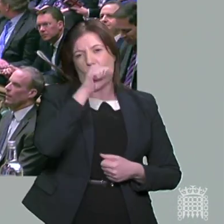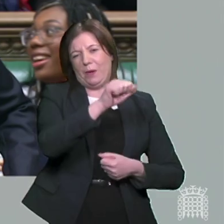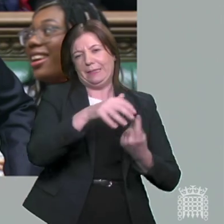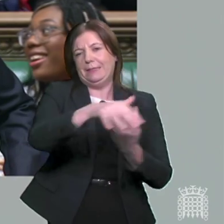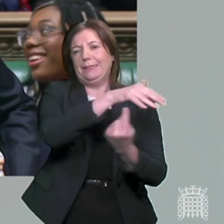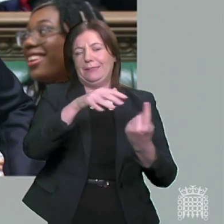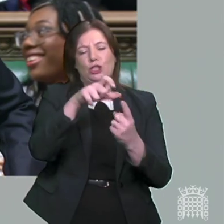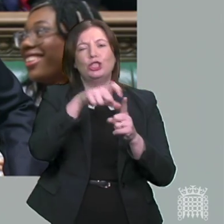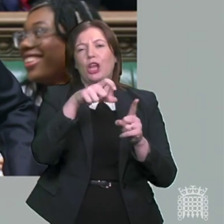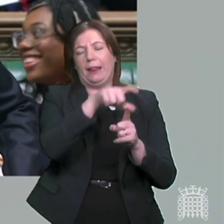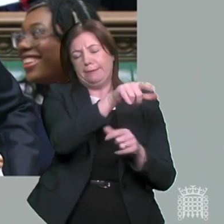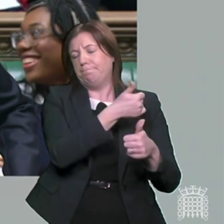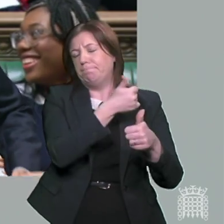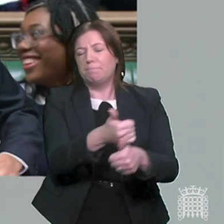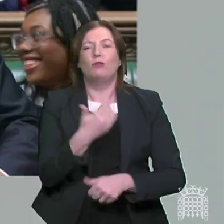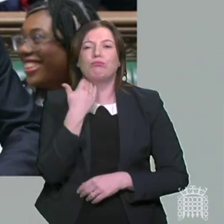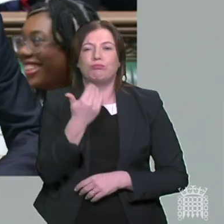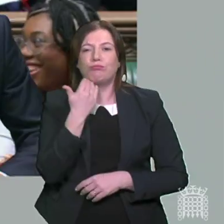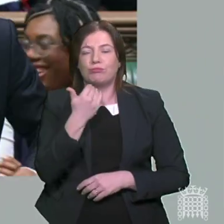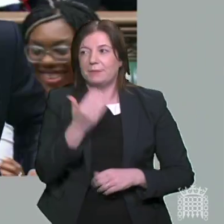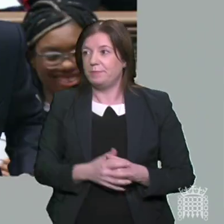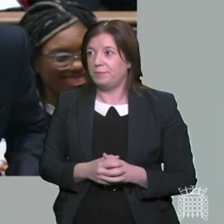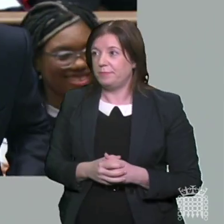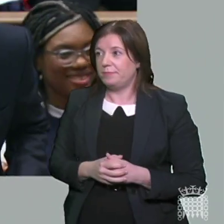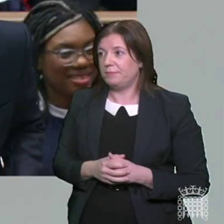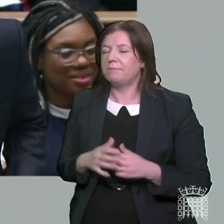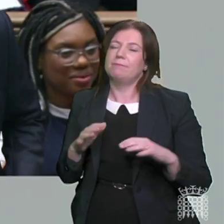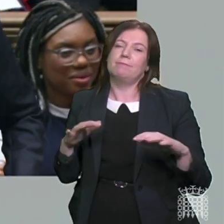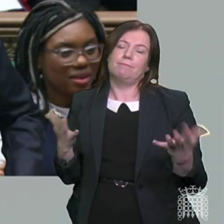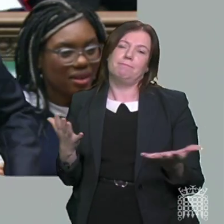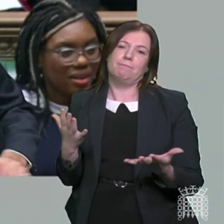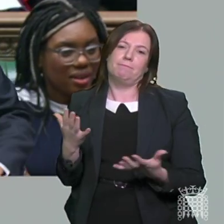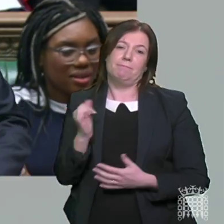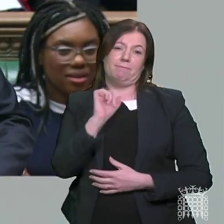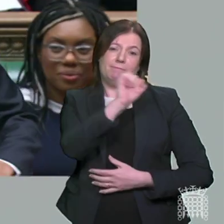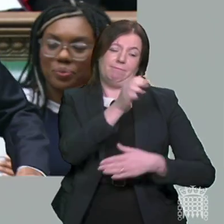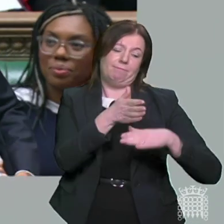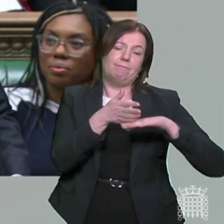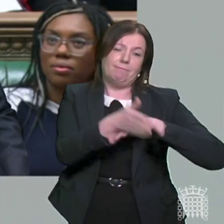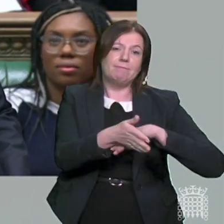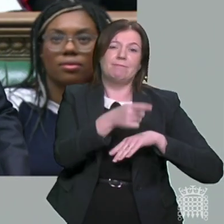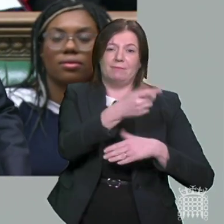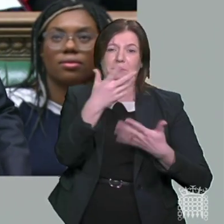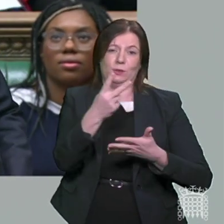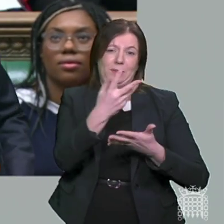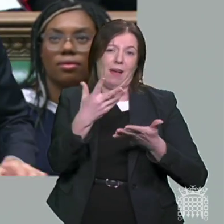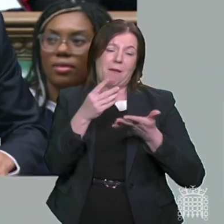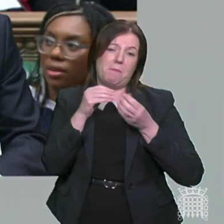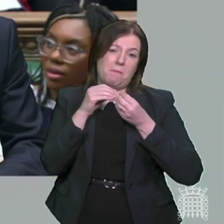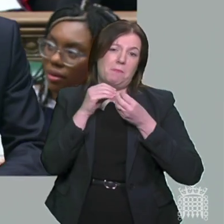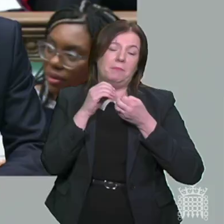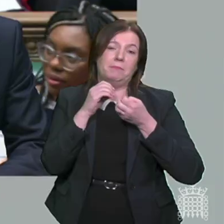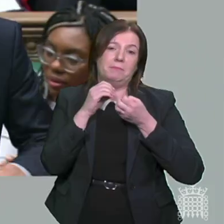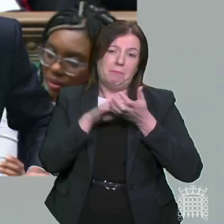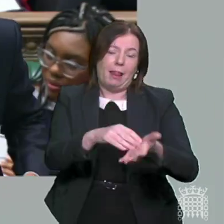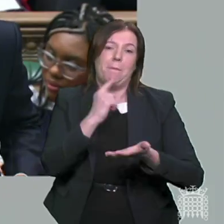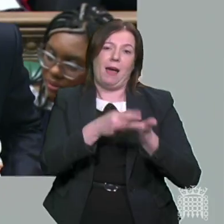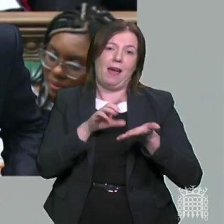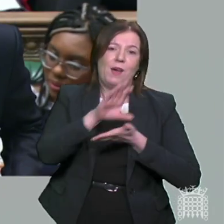I am delighted that, thanks to his efforts, Dudley has received £25 million from the towns fund.